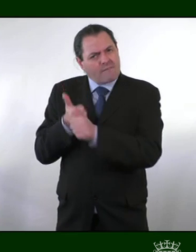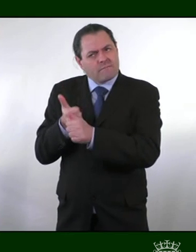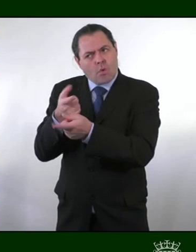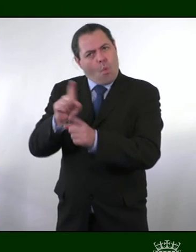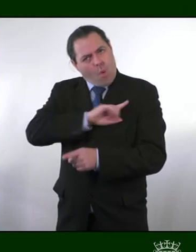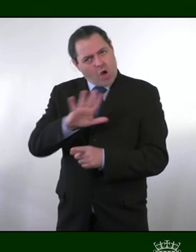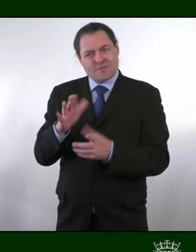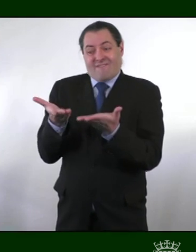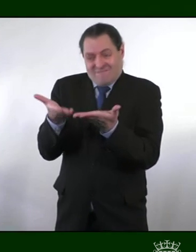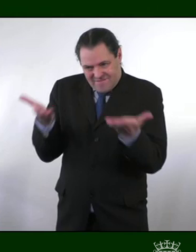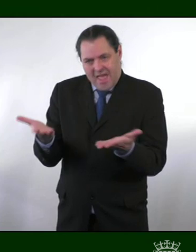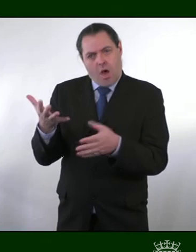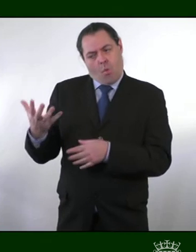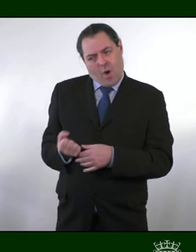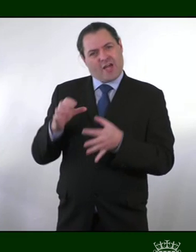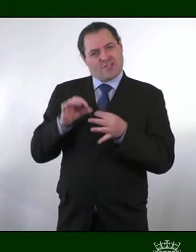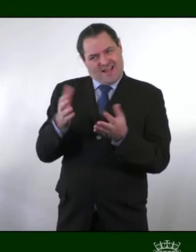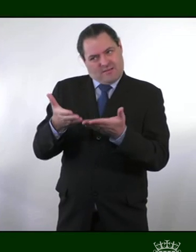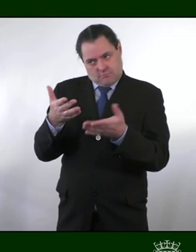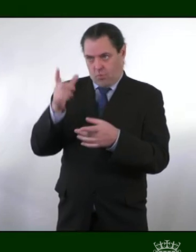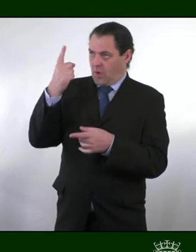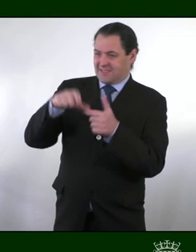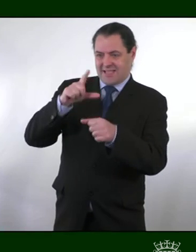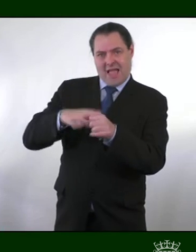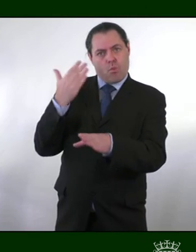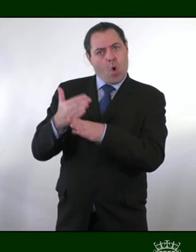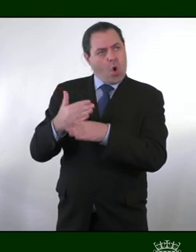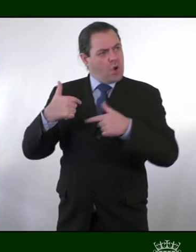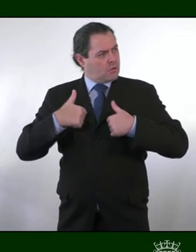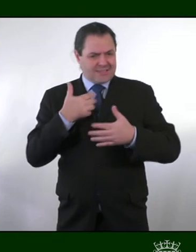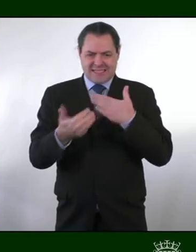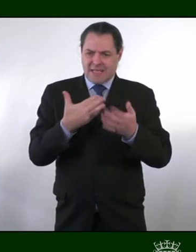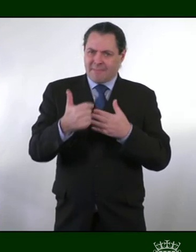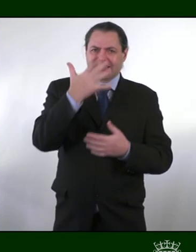A fair wage for a day’s work is the very least young people should expect from their Government.